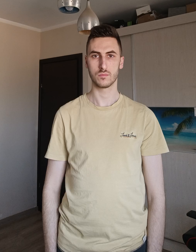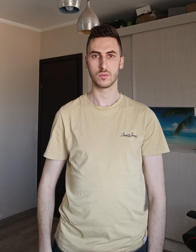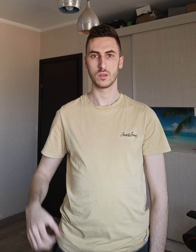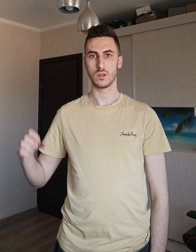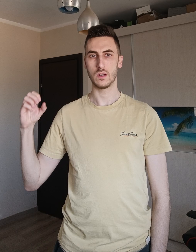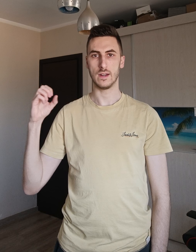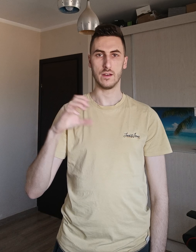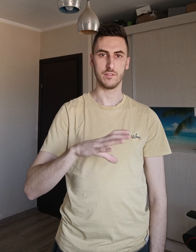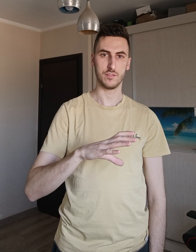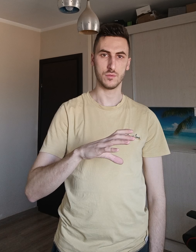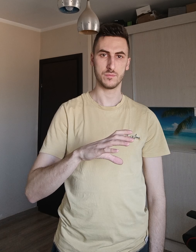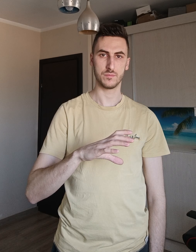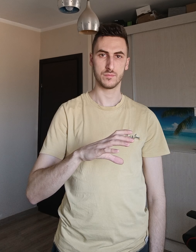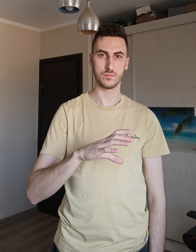לבוא